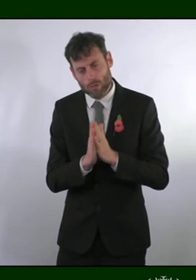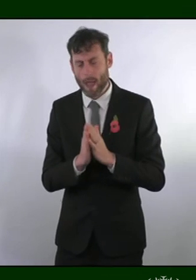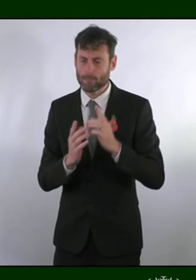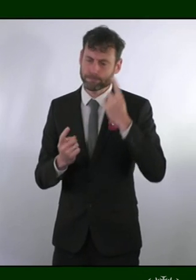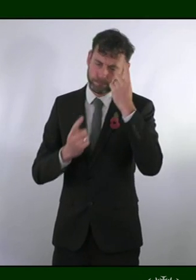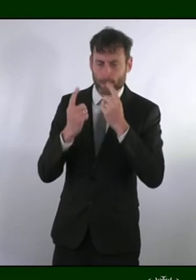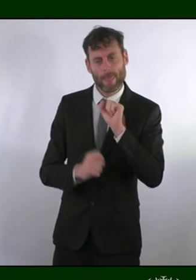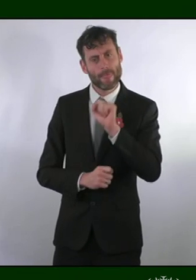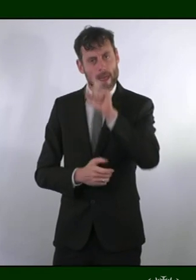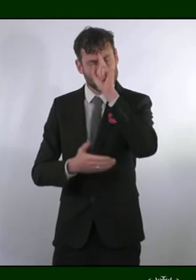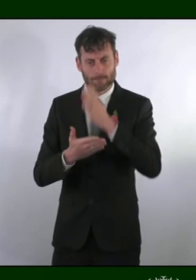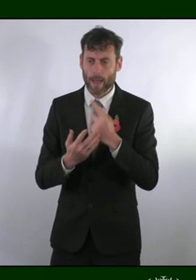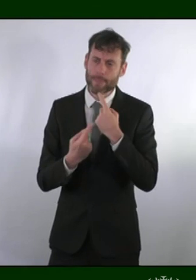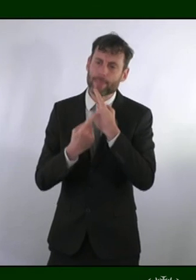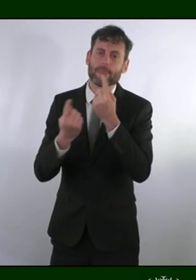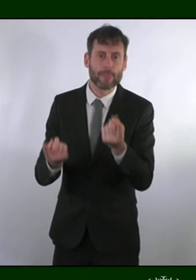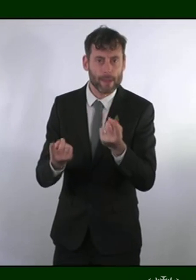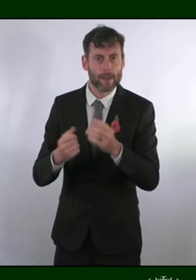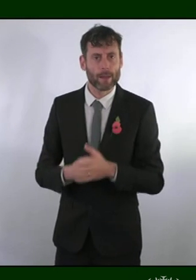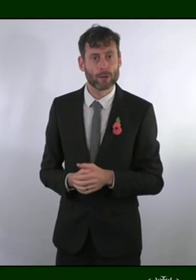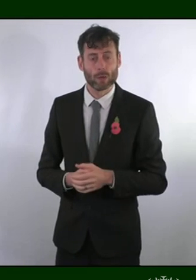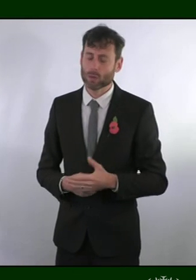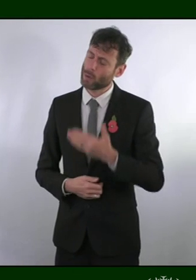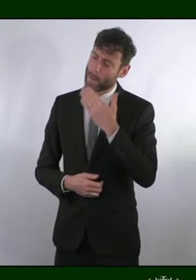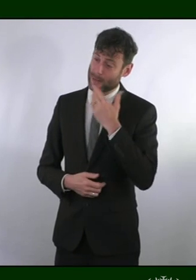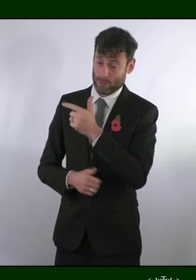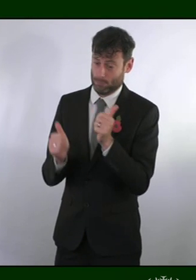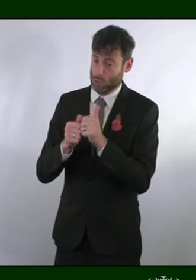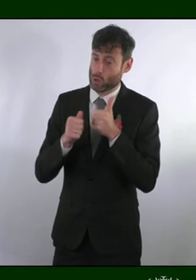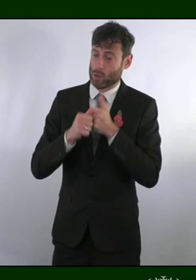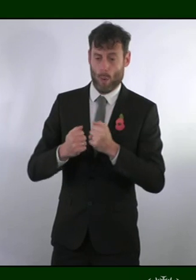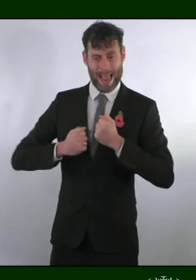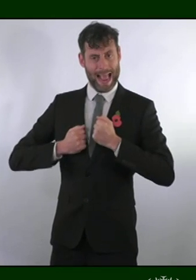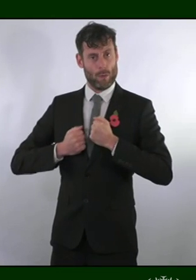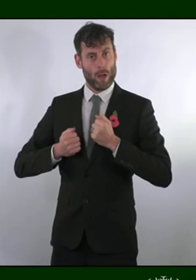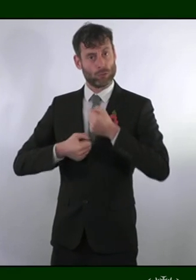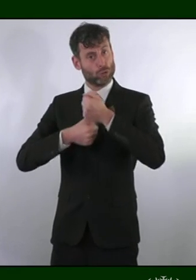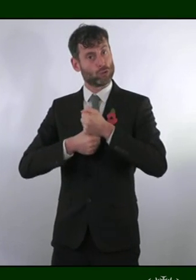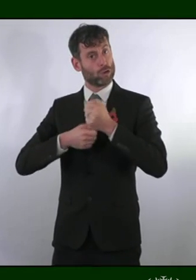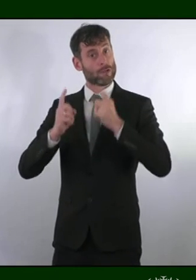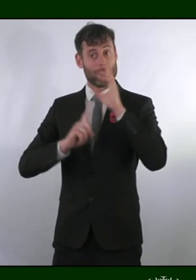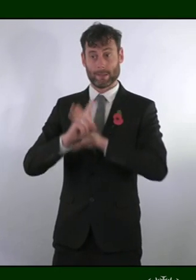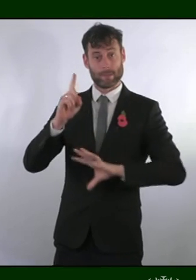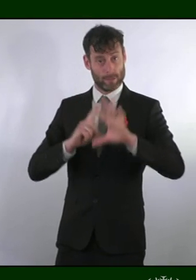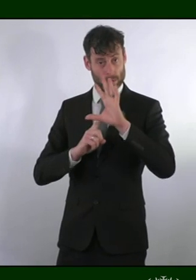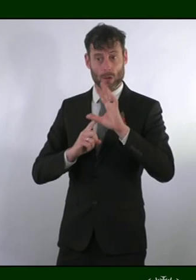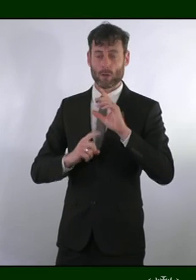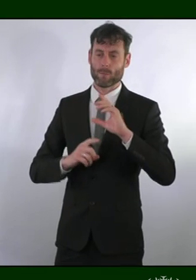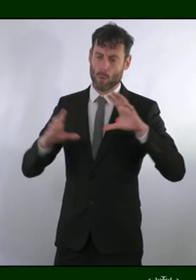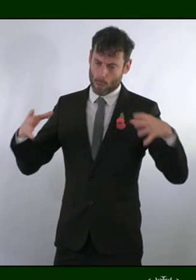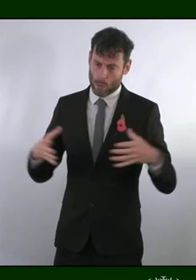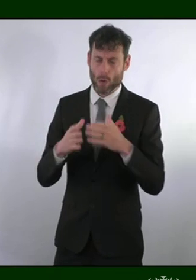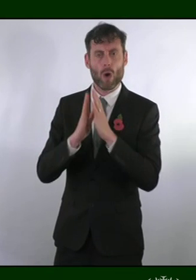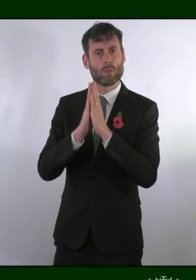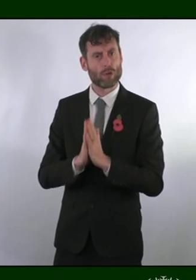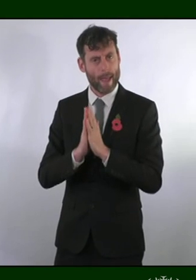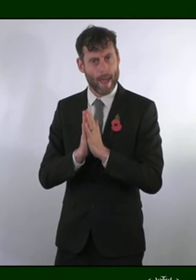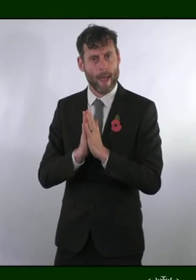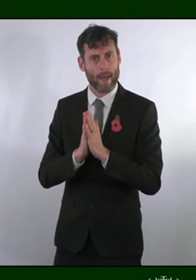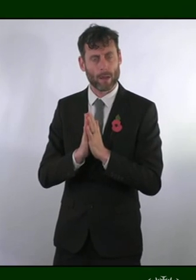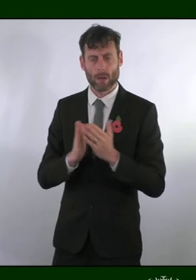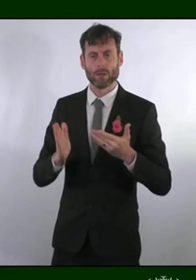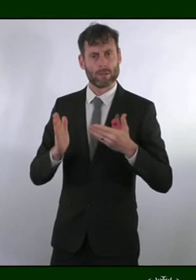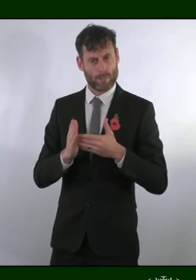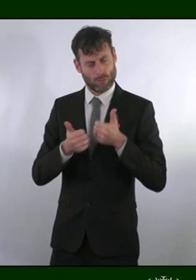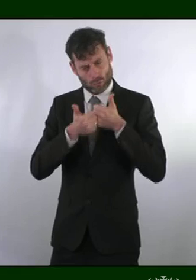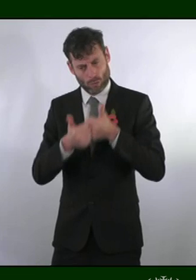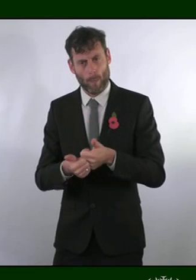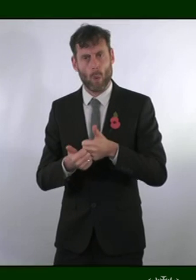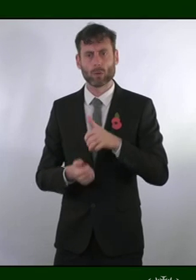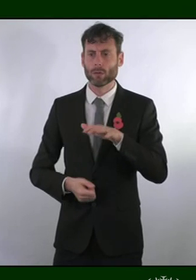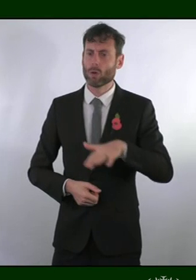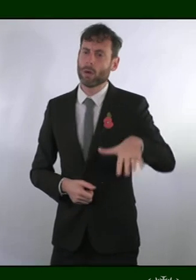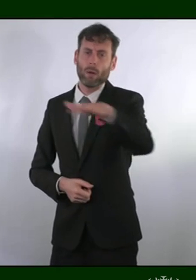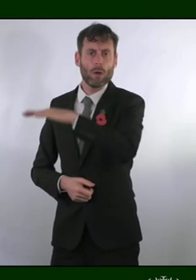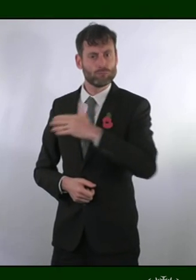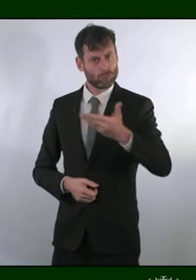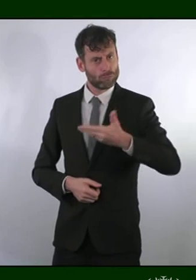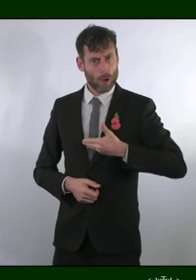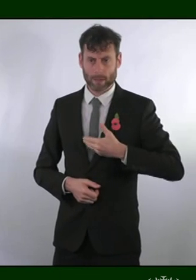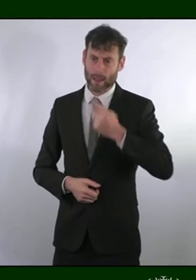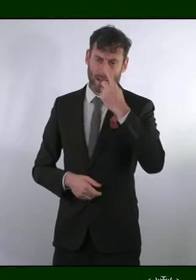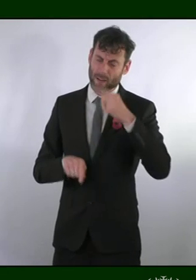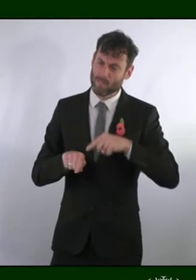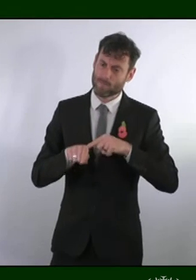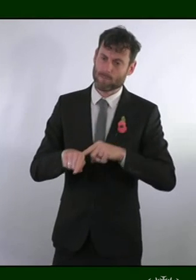Will he join me in supporting our Church leaders’ call for prayer and in championing the universal human right of freedom of religion or belief wherever one lives?